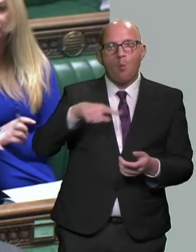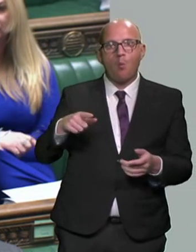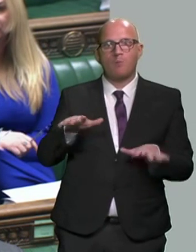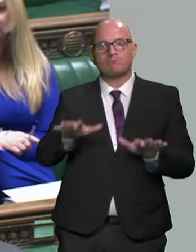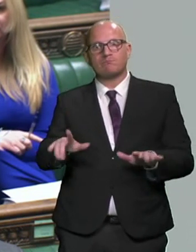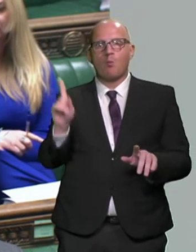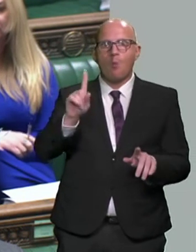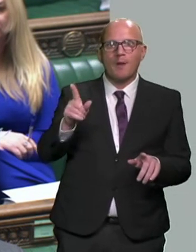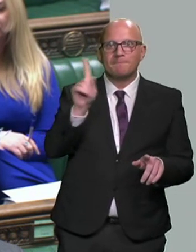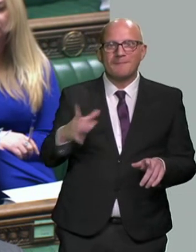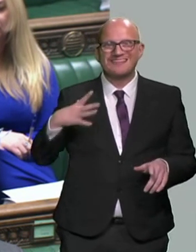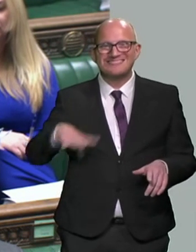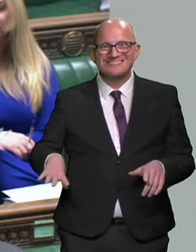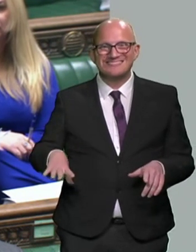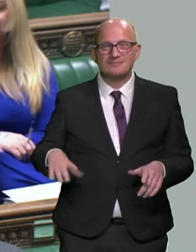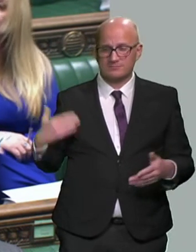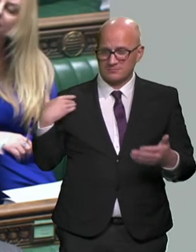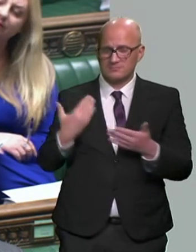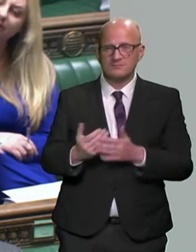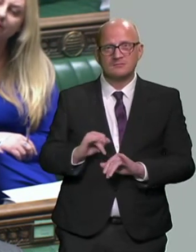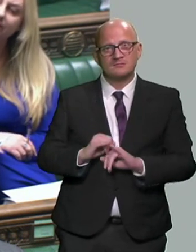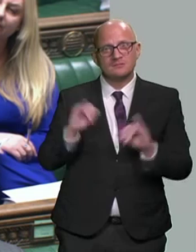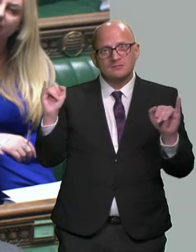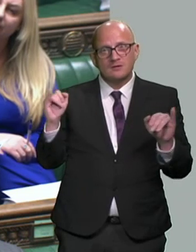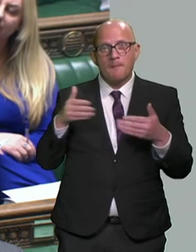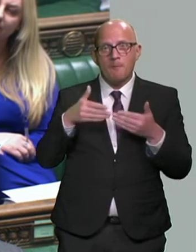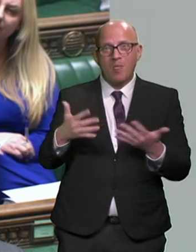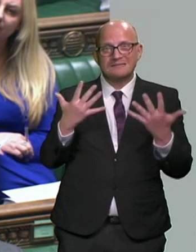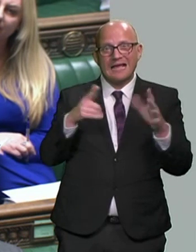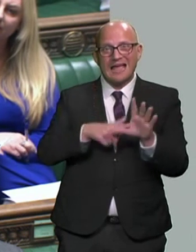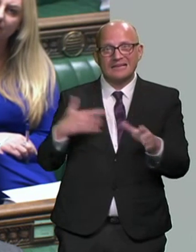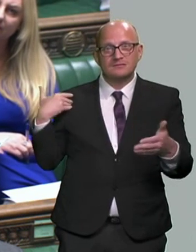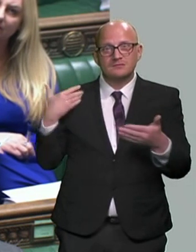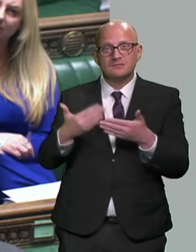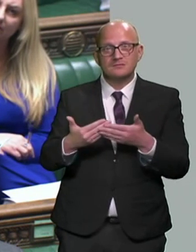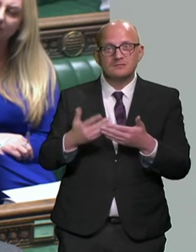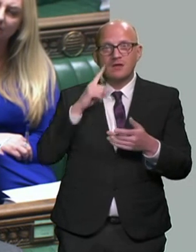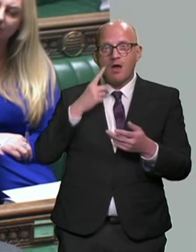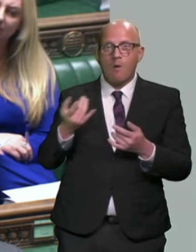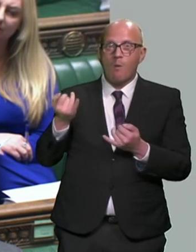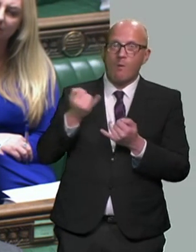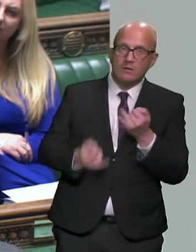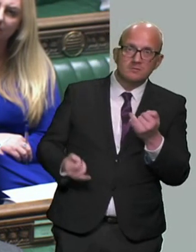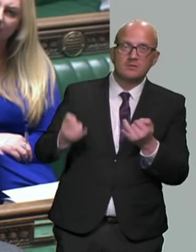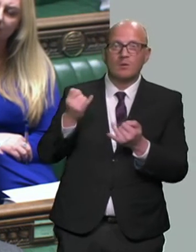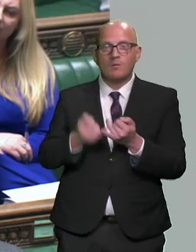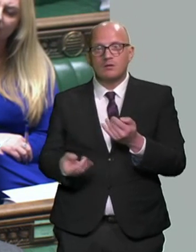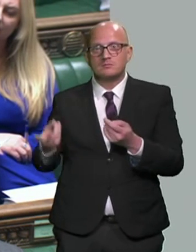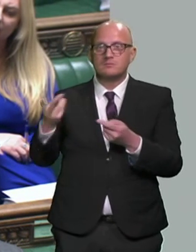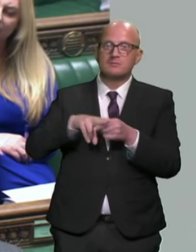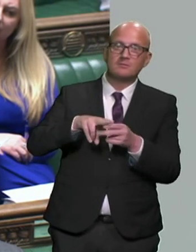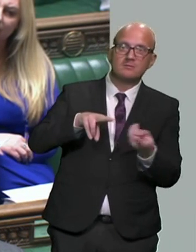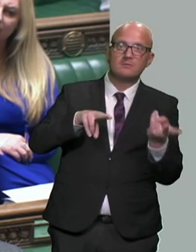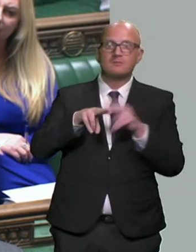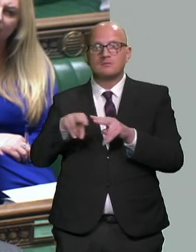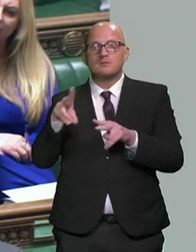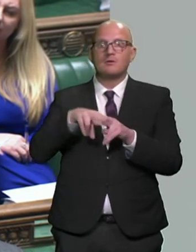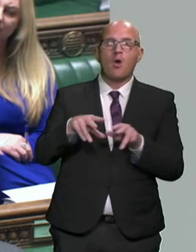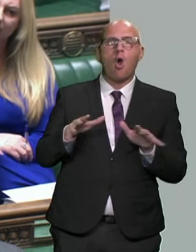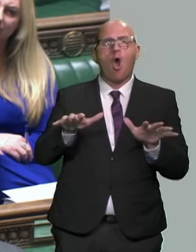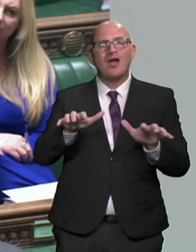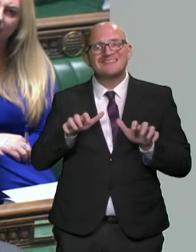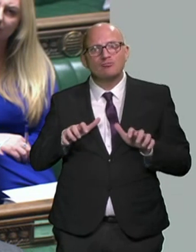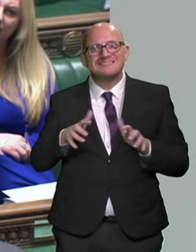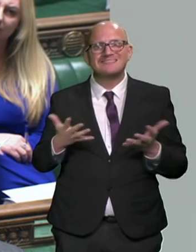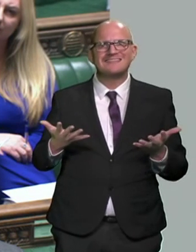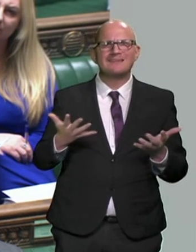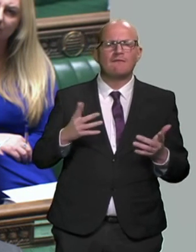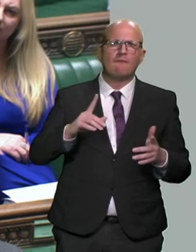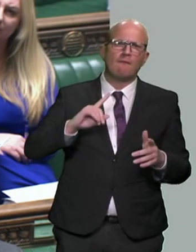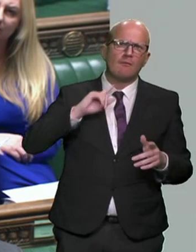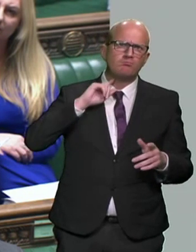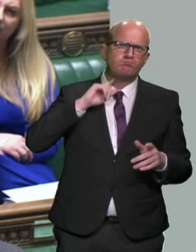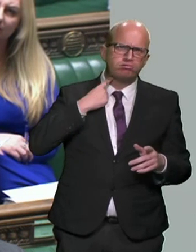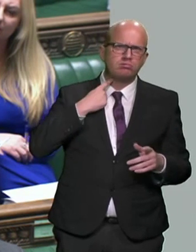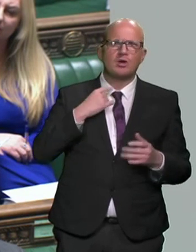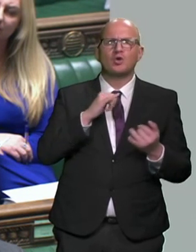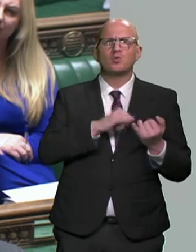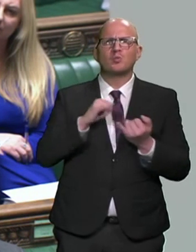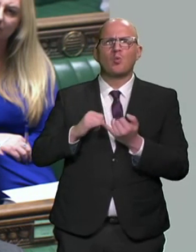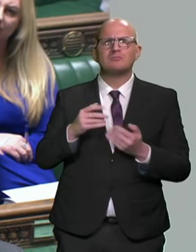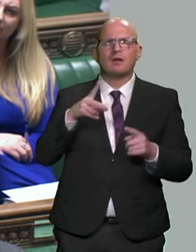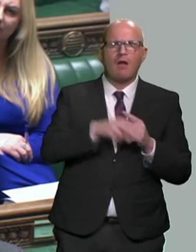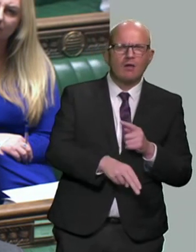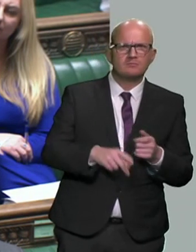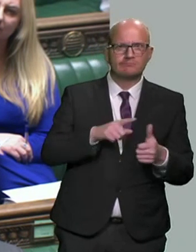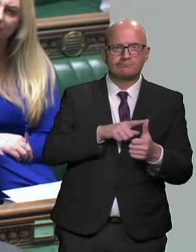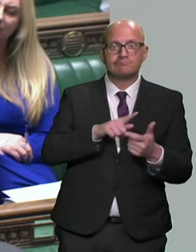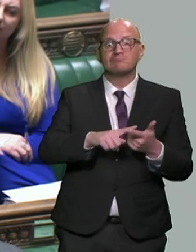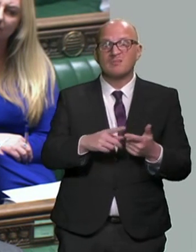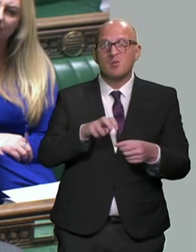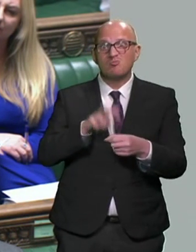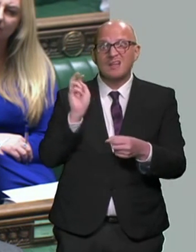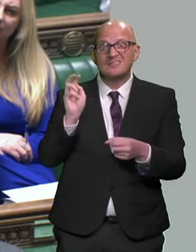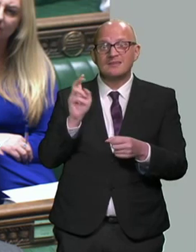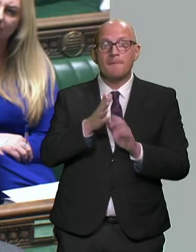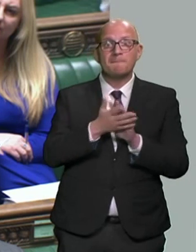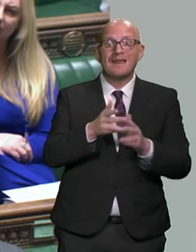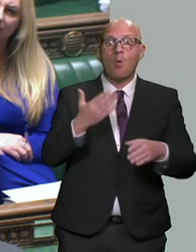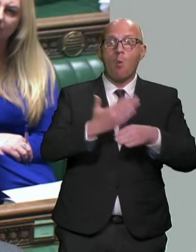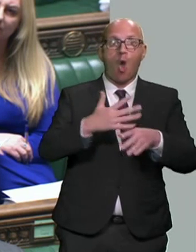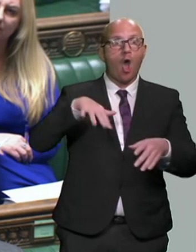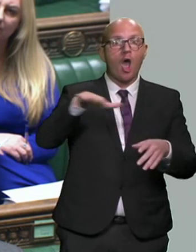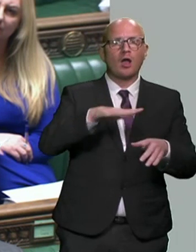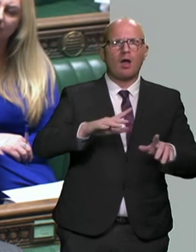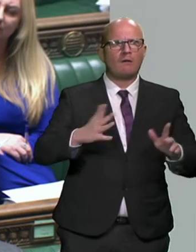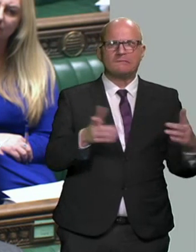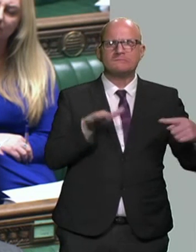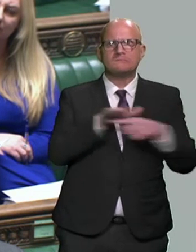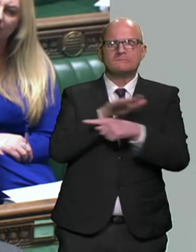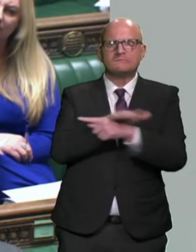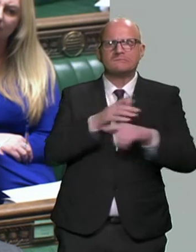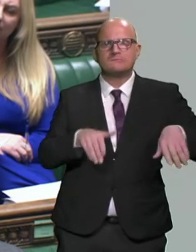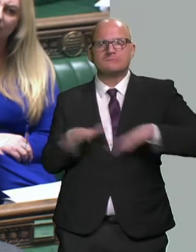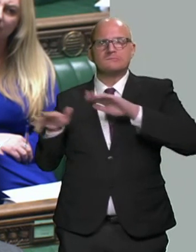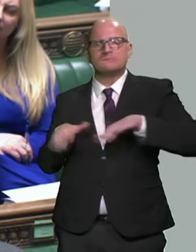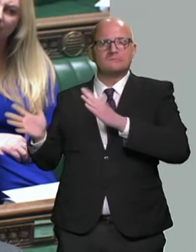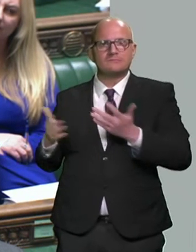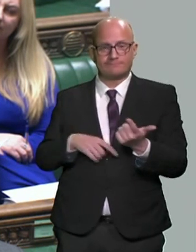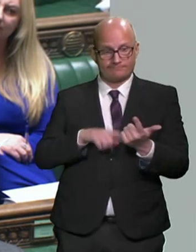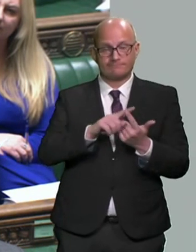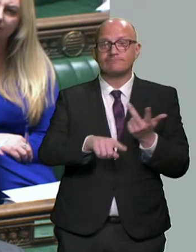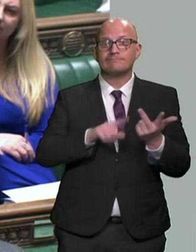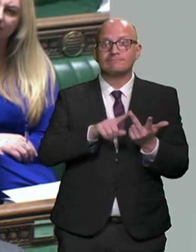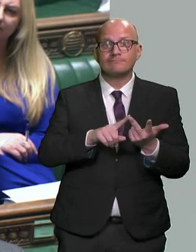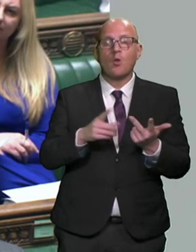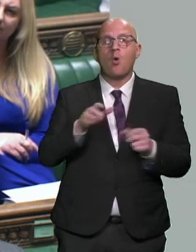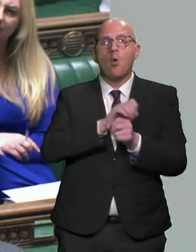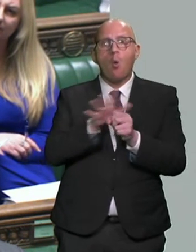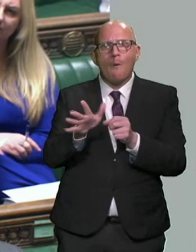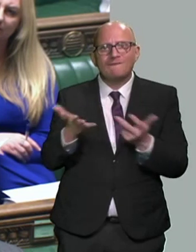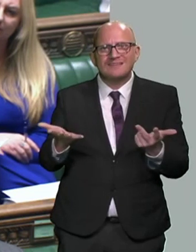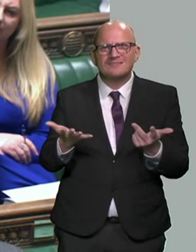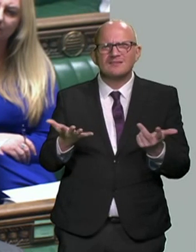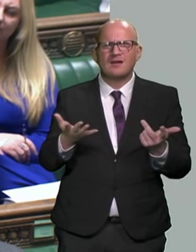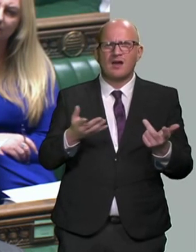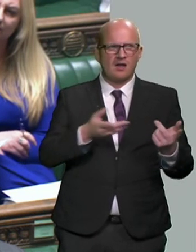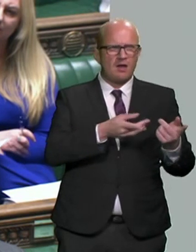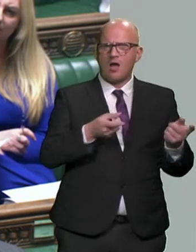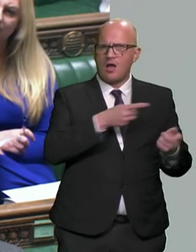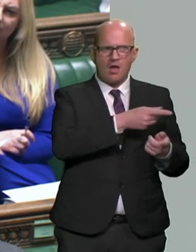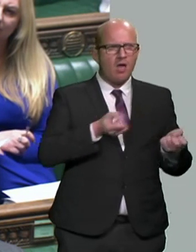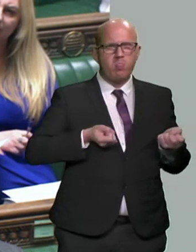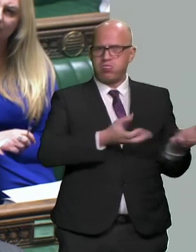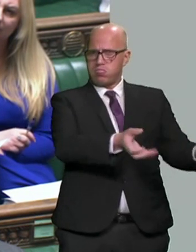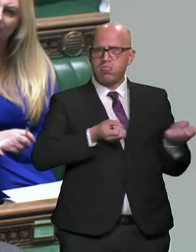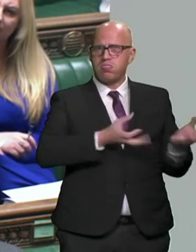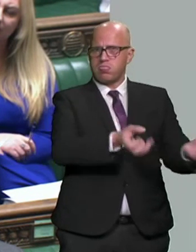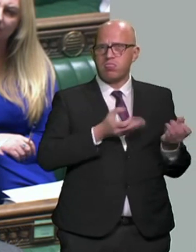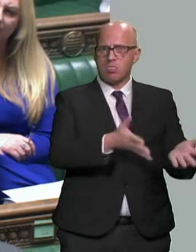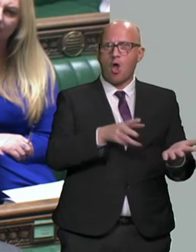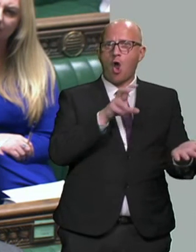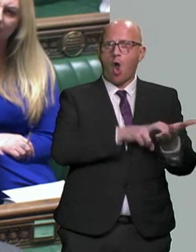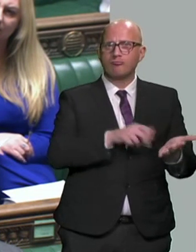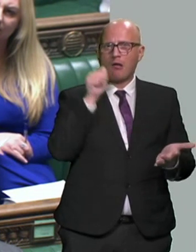This cost of living crisis has been a decade in the making, layer upon layer: austerity, which stripped back public services and punished people through brutal social security cuts; Brexit, which has driven away skilled workers and increased costs for businesses and individuals; covid, where we saw public money splurged in its billions on crony contracts while some people